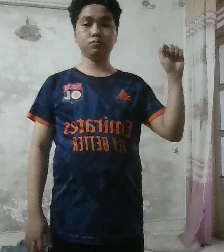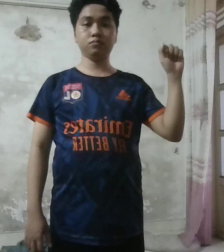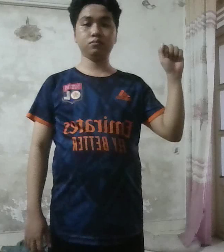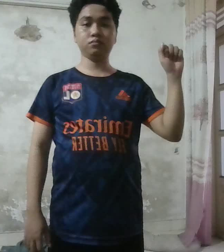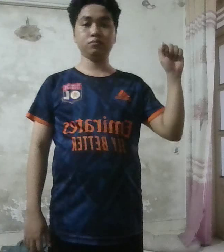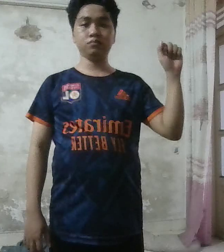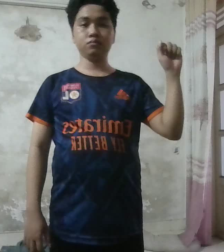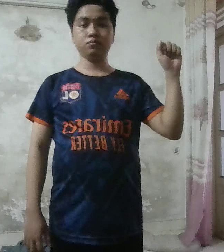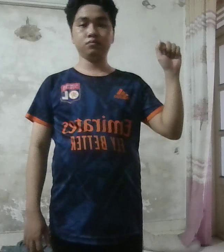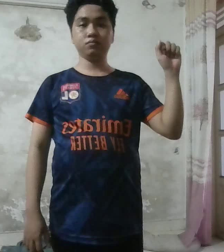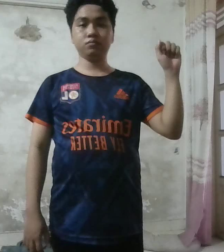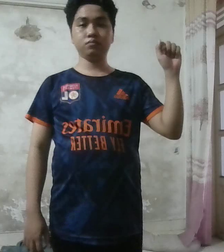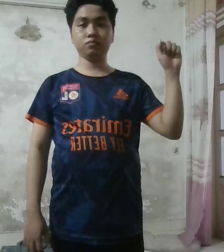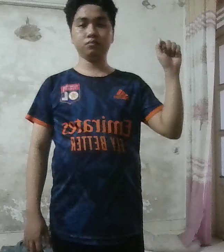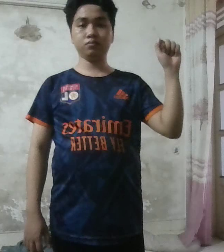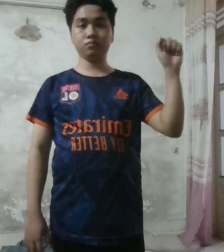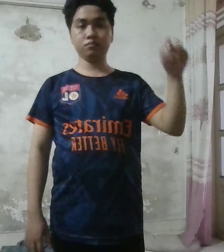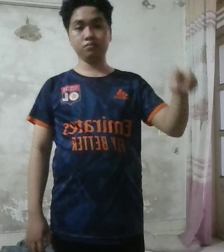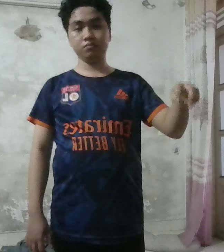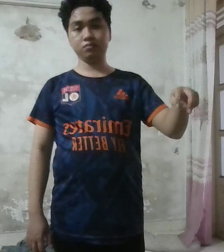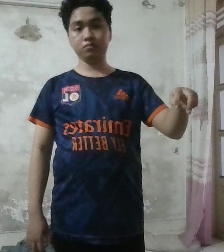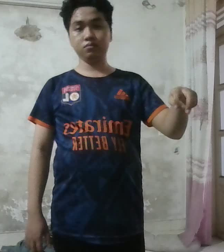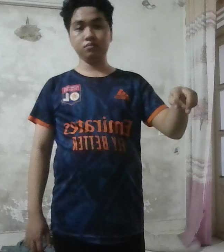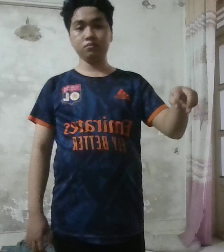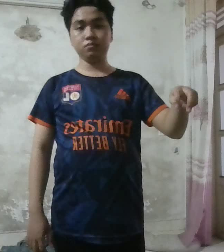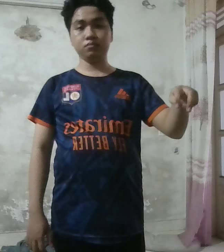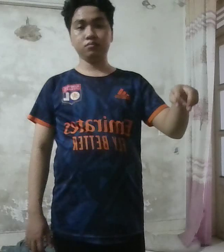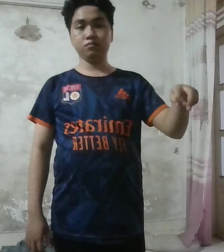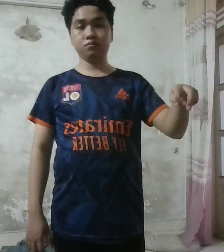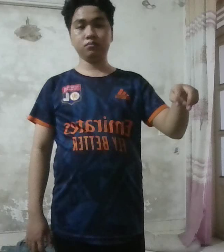â